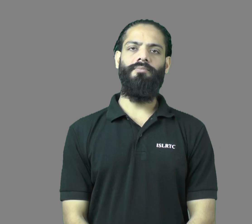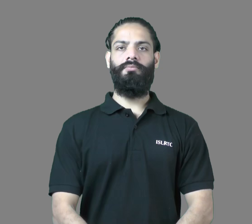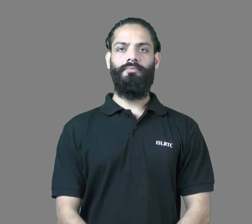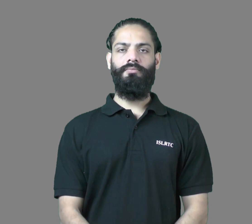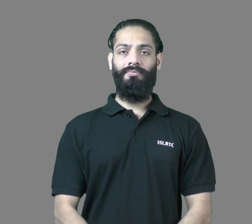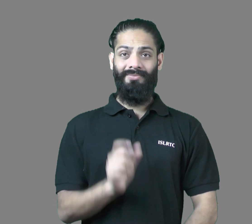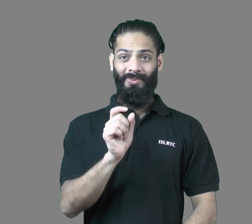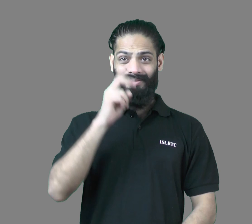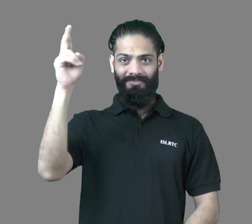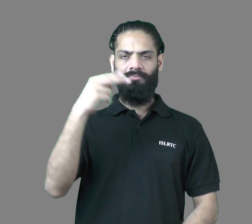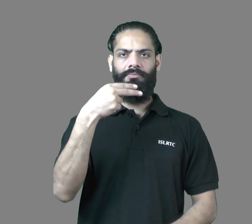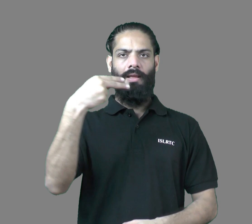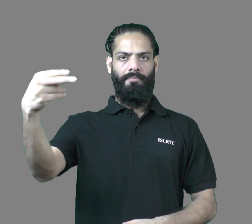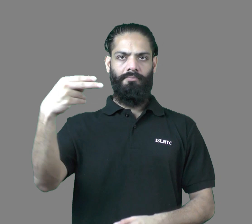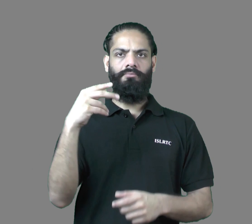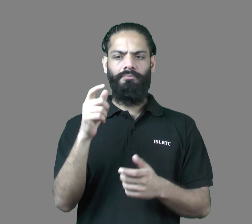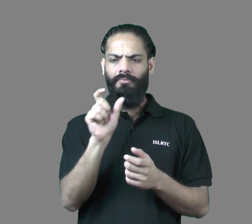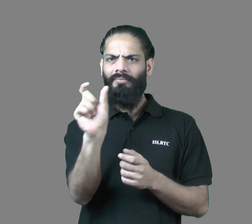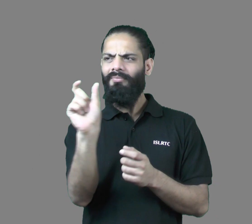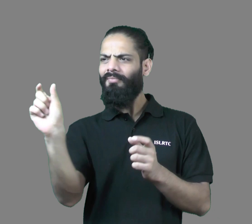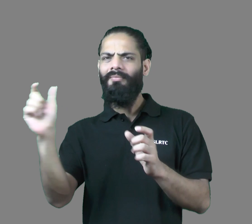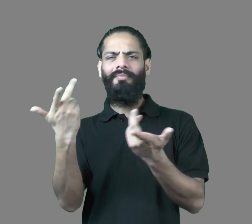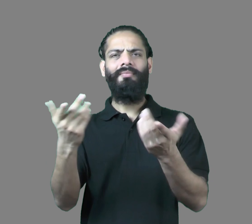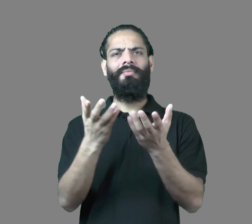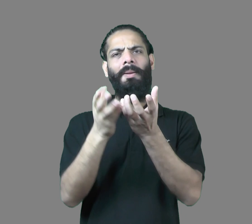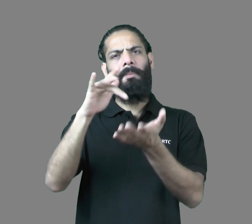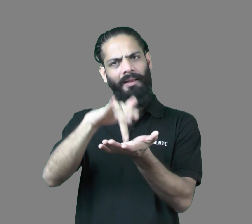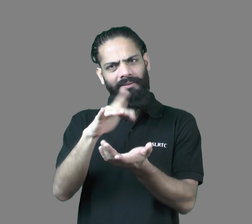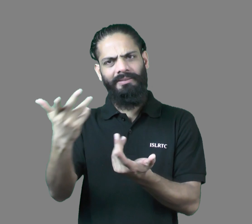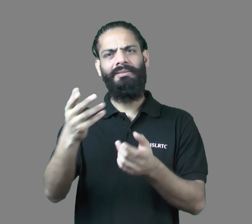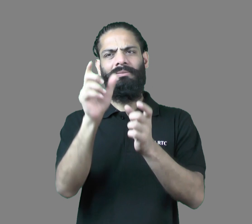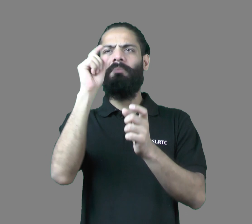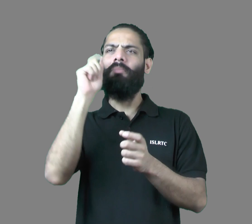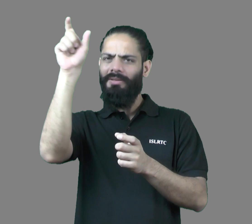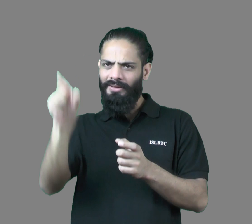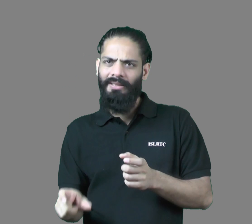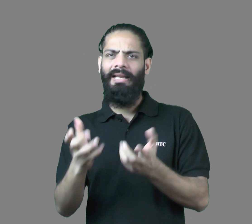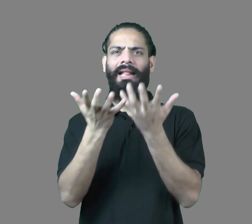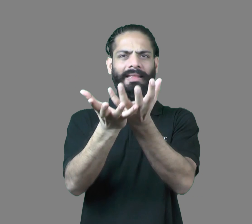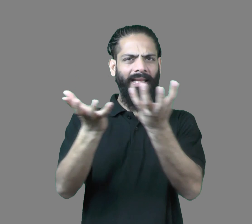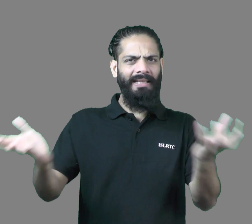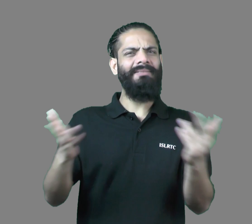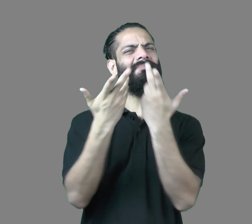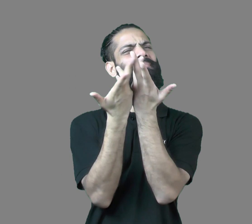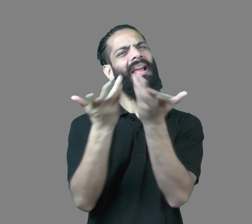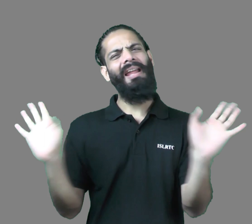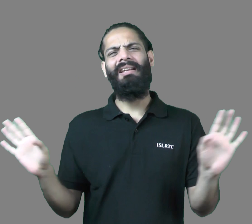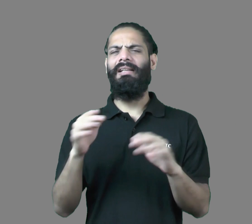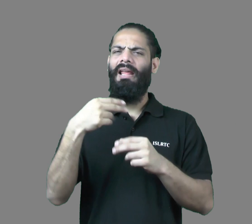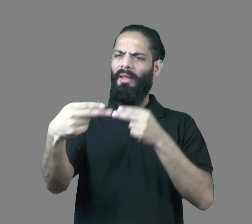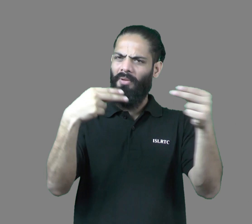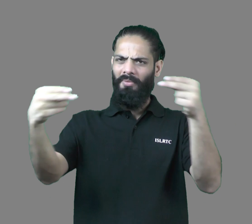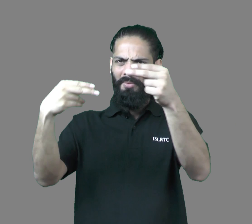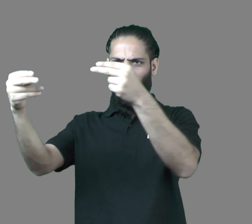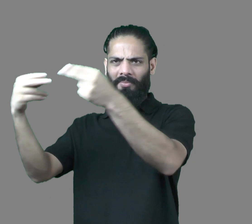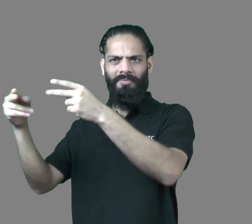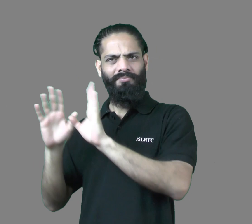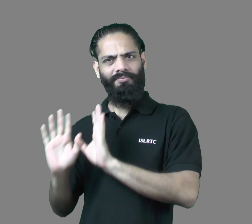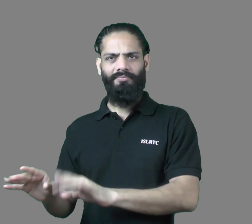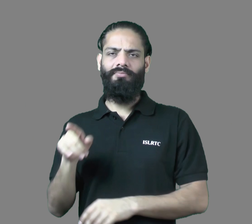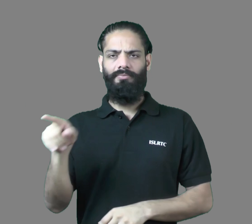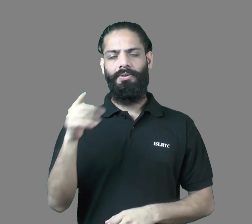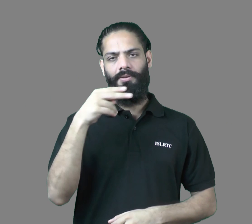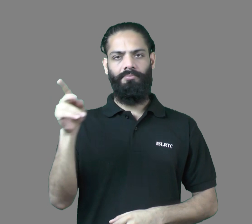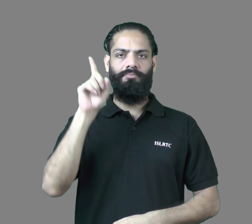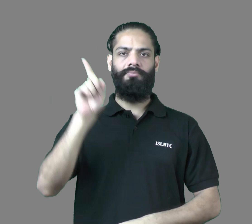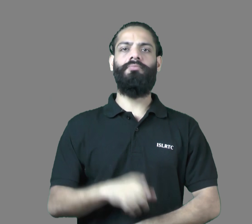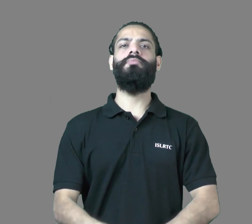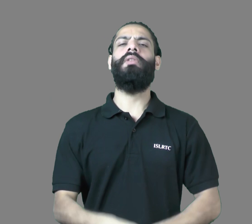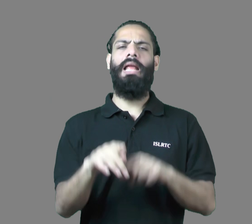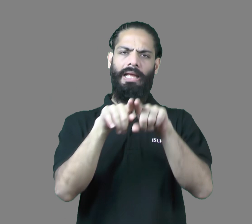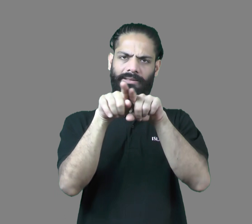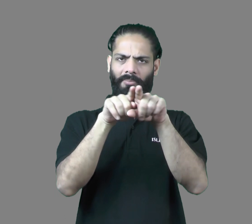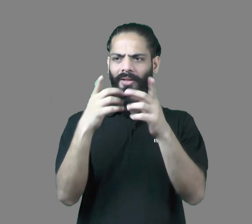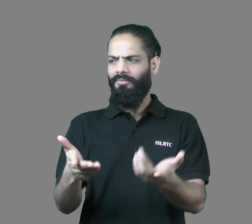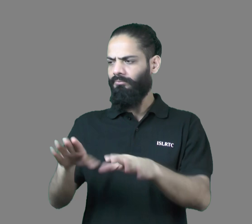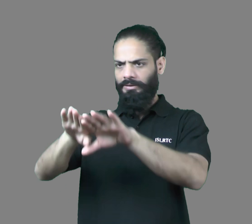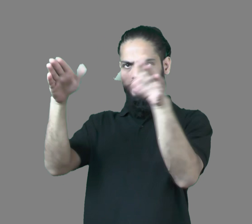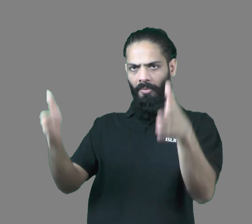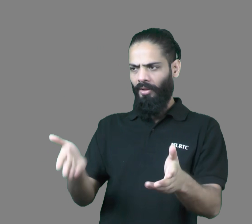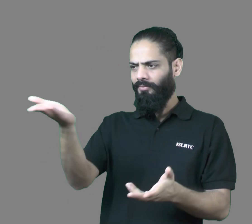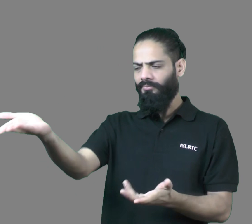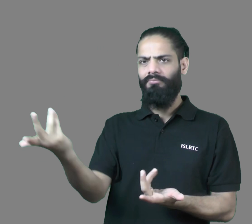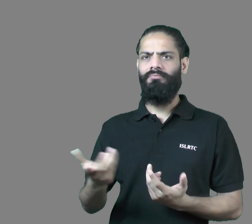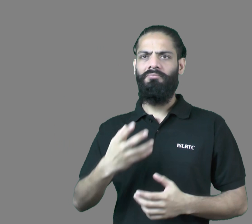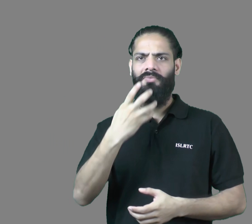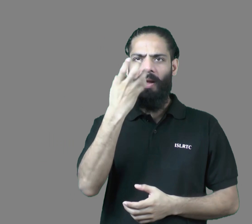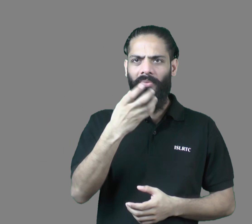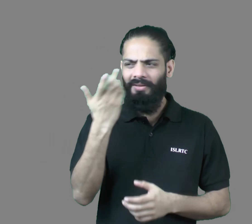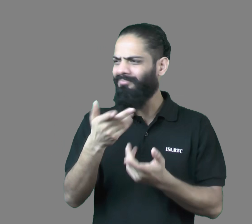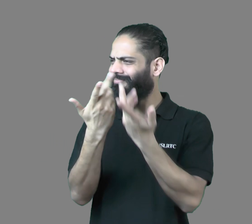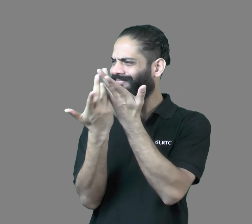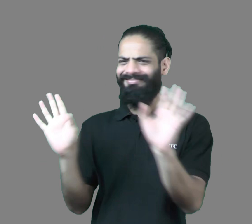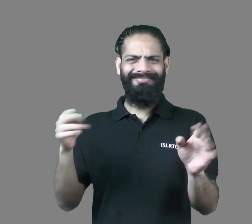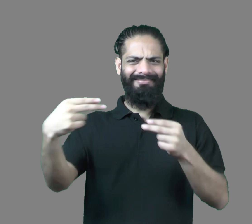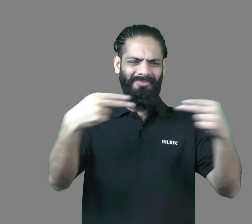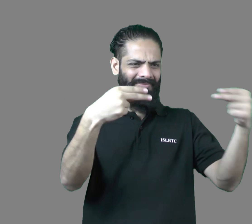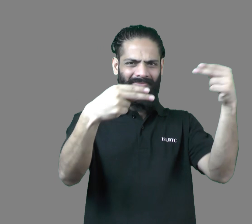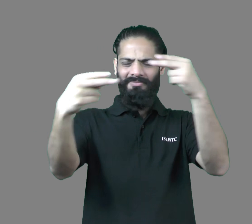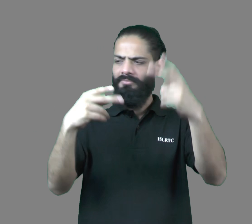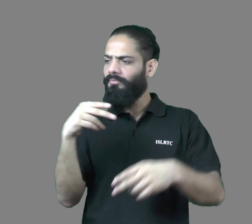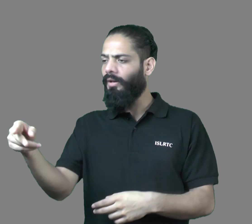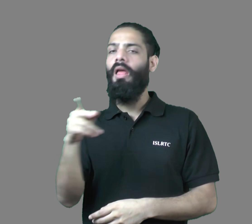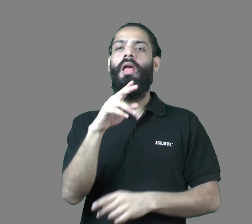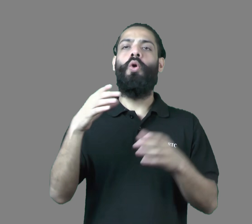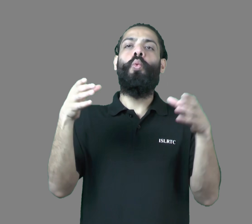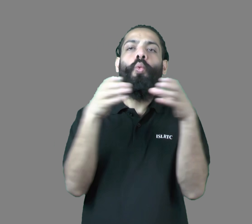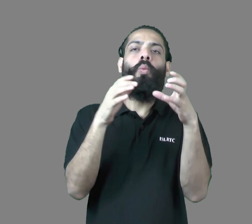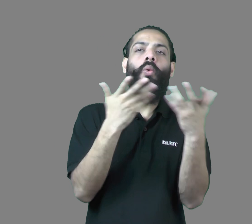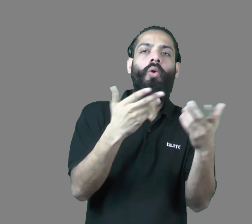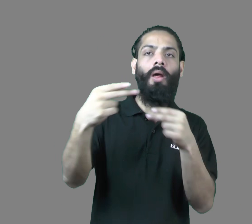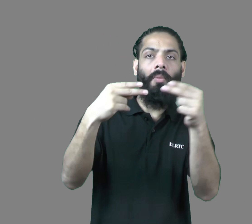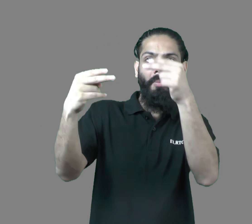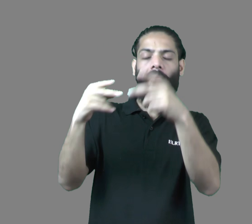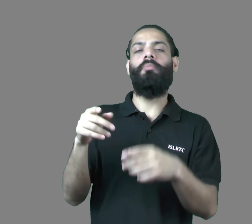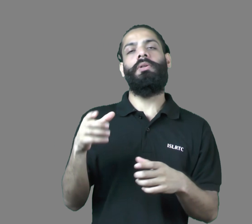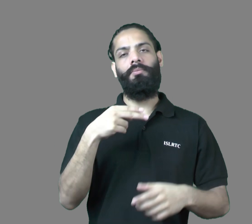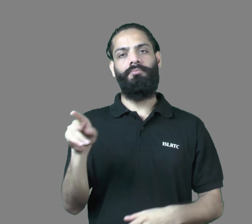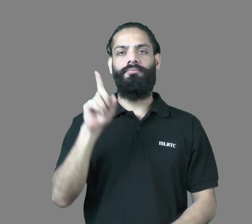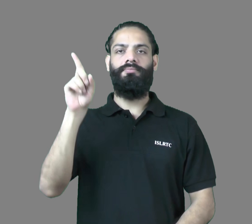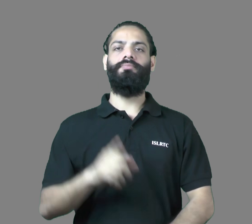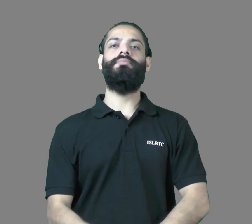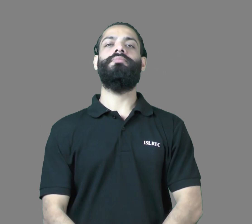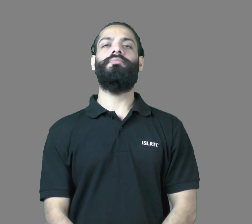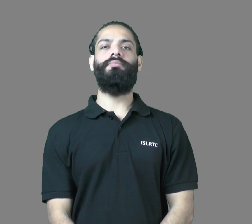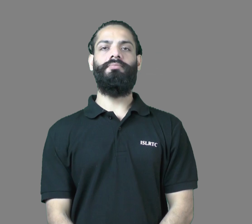Noun